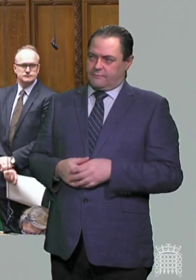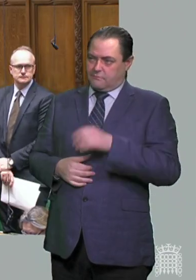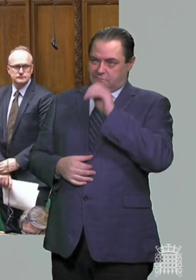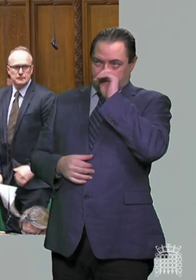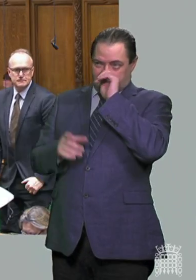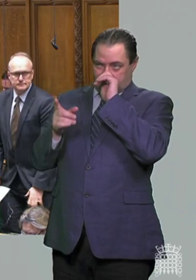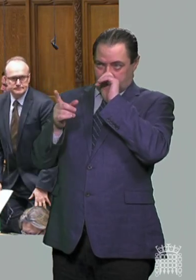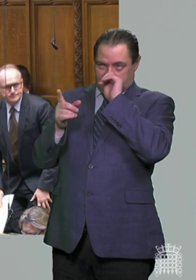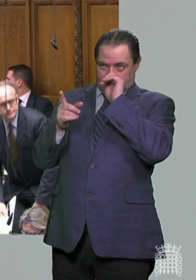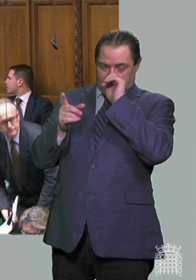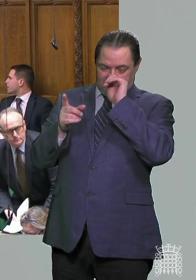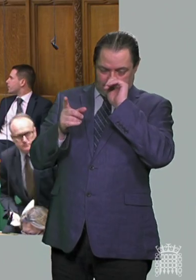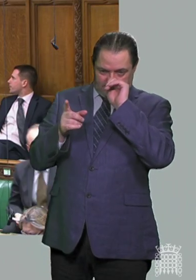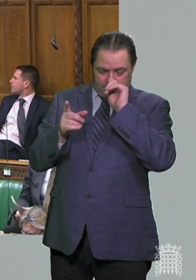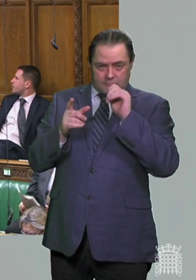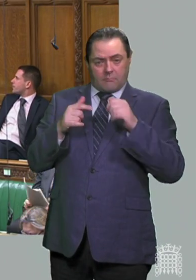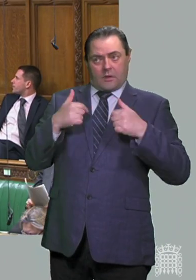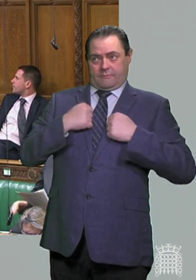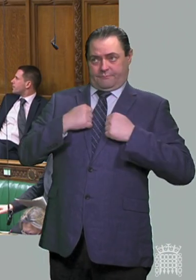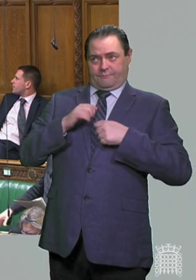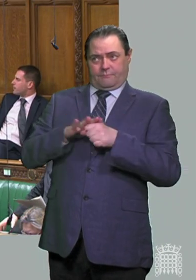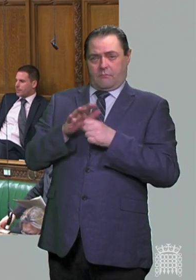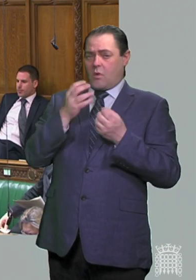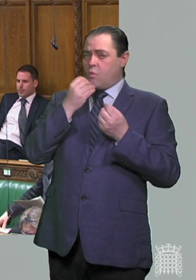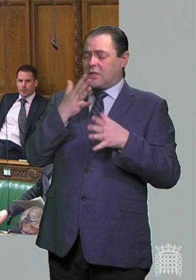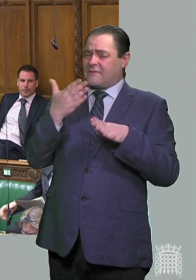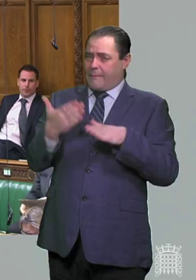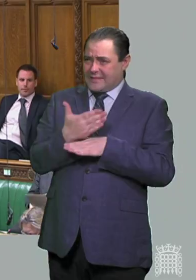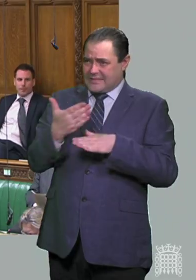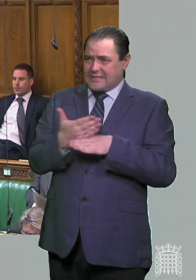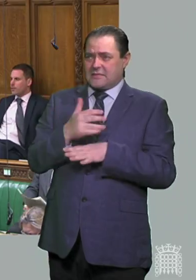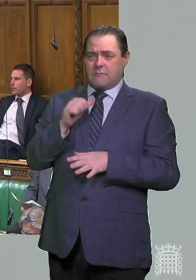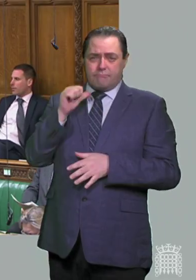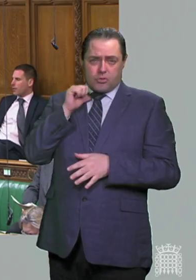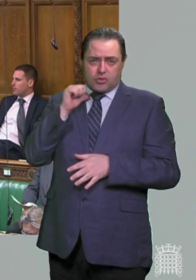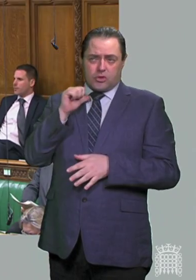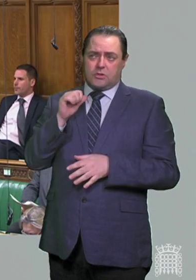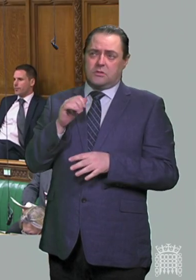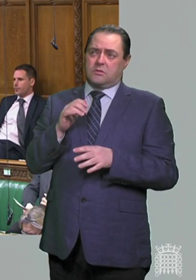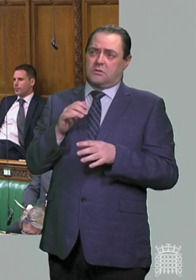Rother Valley has many amazing businesses, especially butchers such as G.